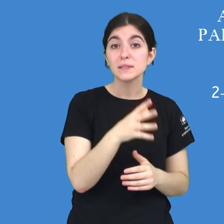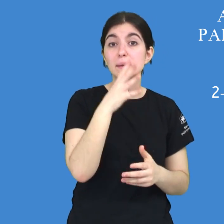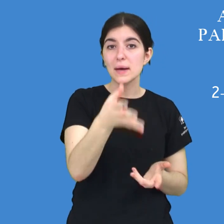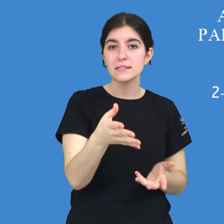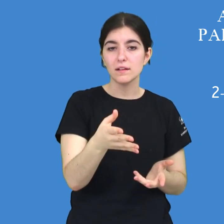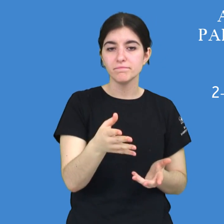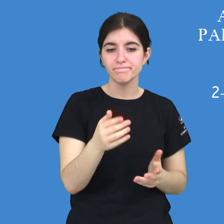motivo